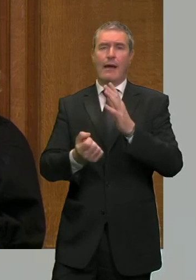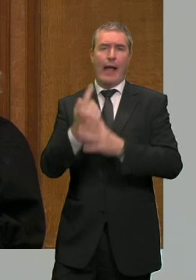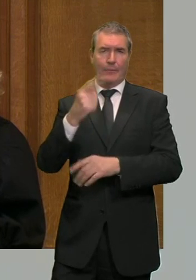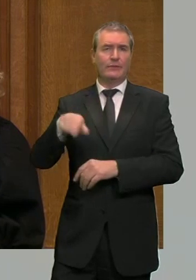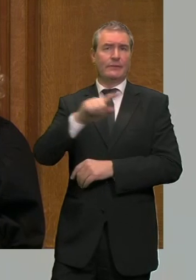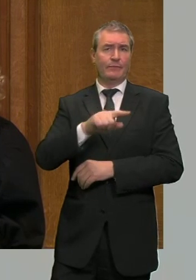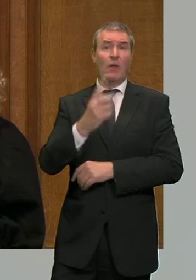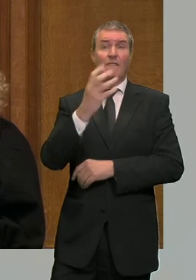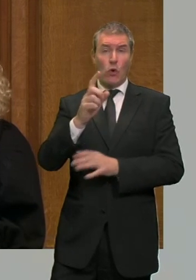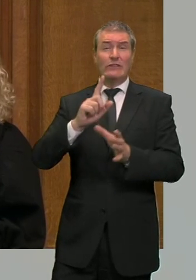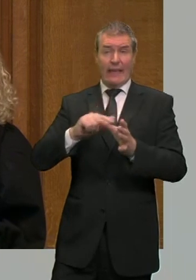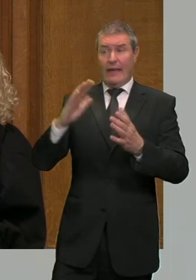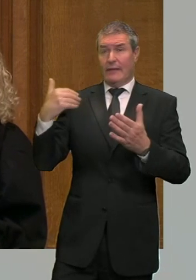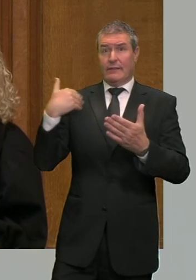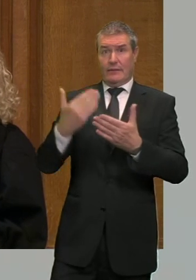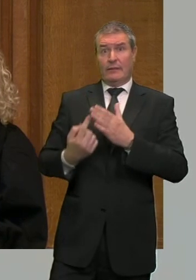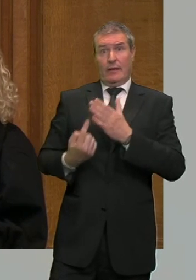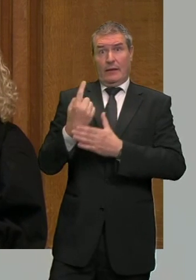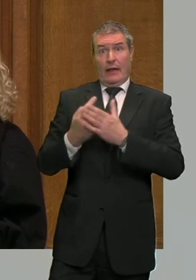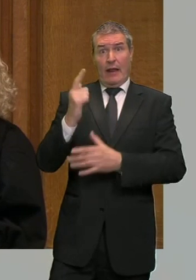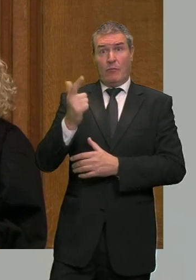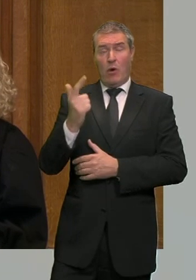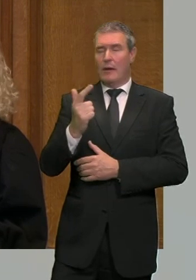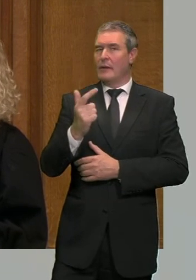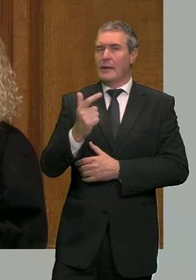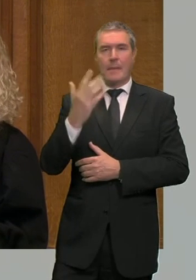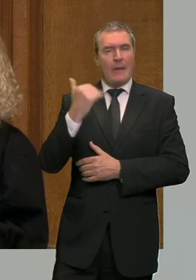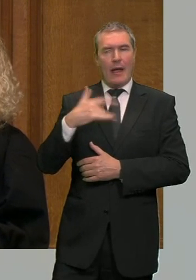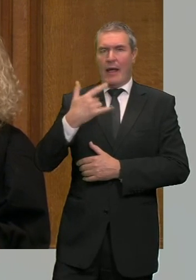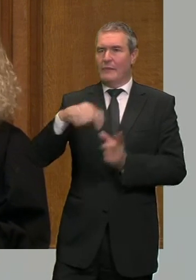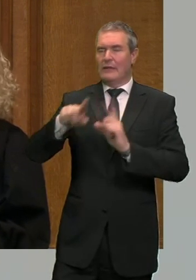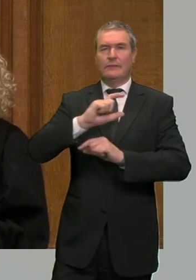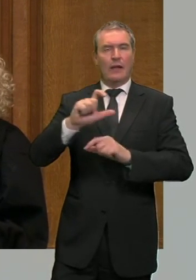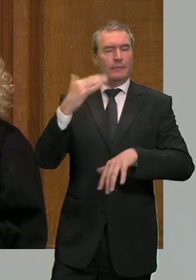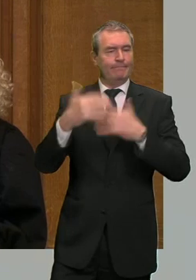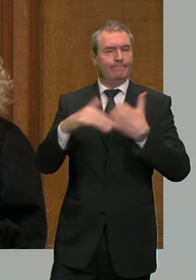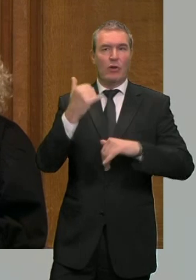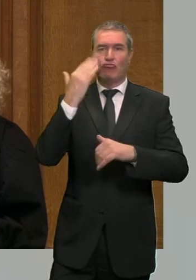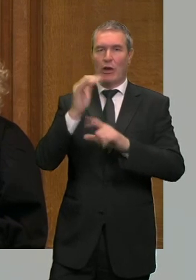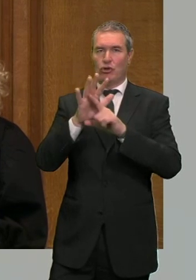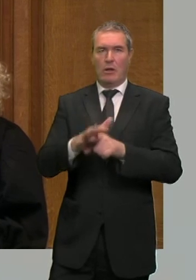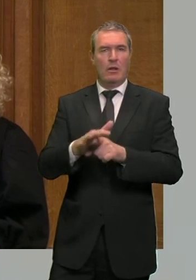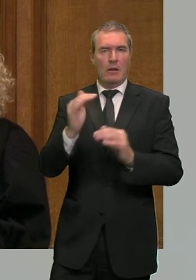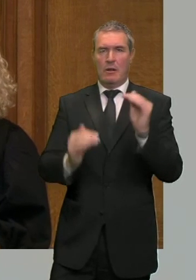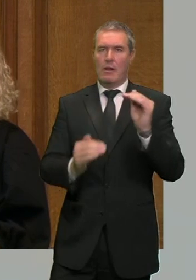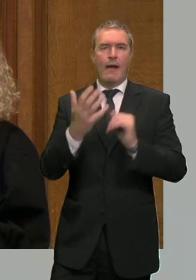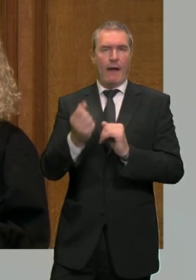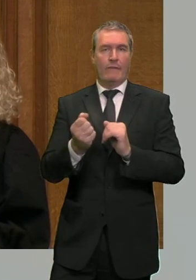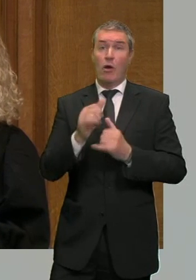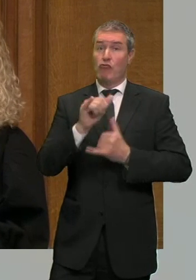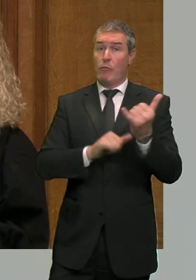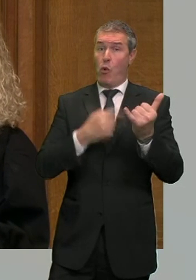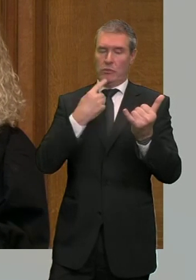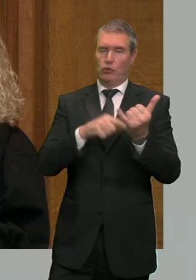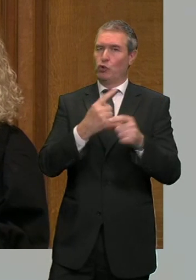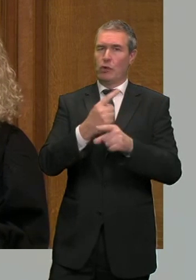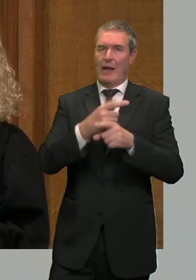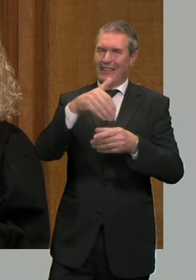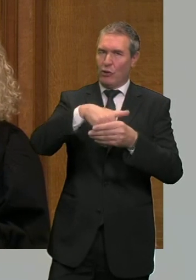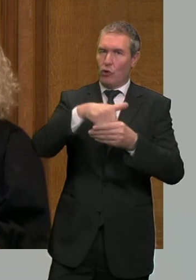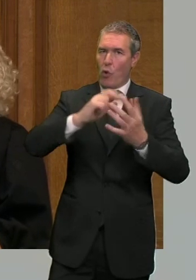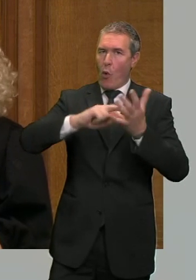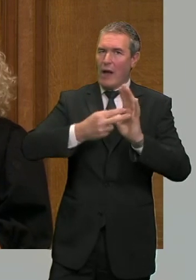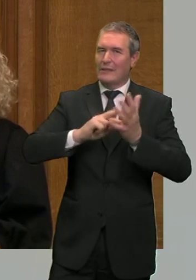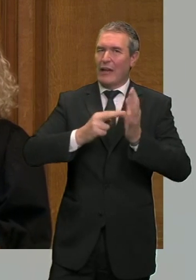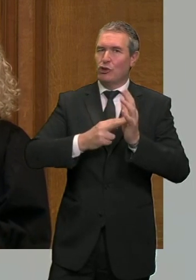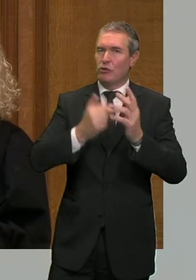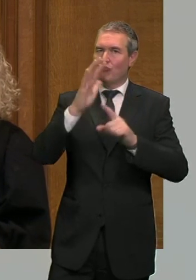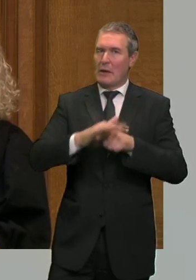Forty years since the Liverpool 8 uprisings, black communities continue to suffer racial injustice and the report downplays the structural inequalities that still exist.